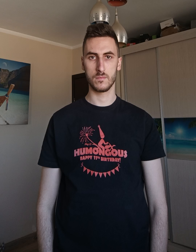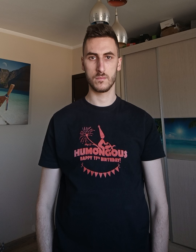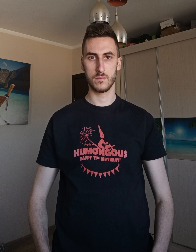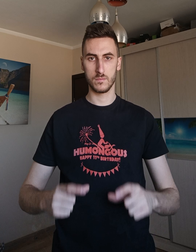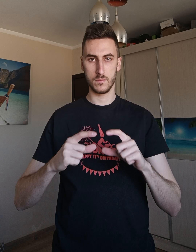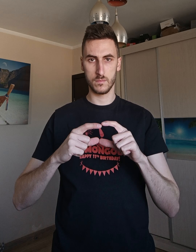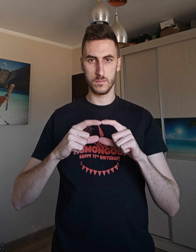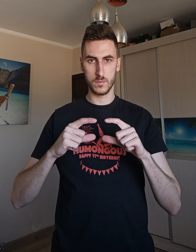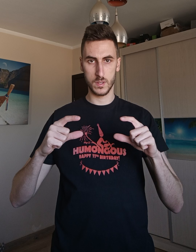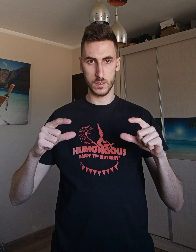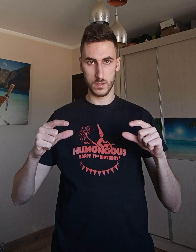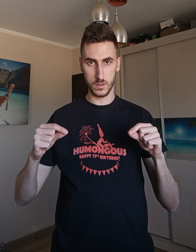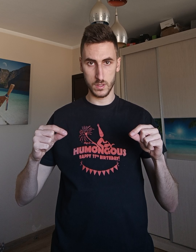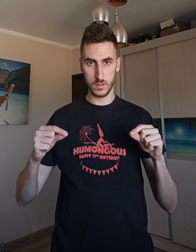כרטיס